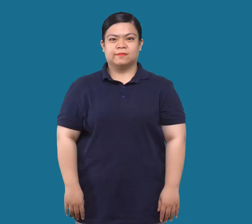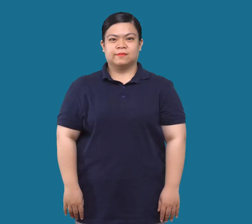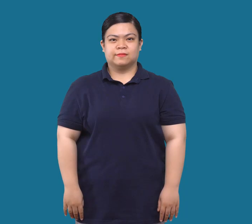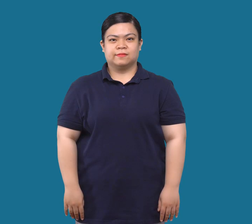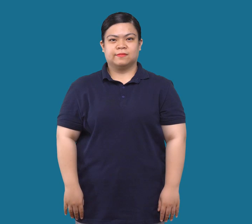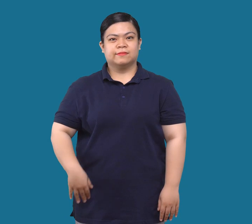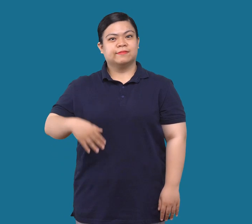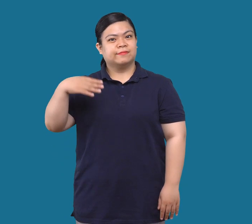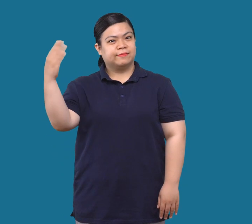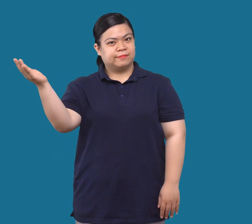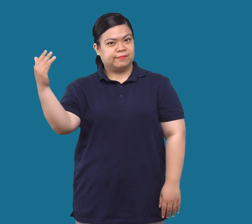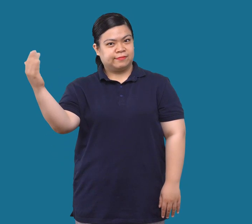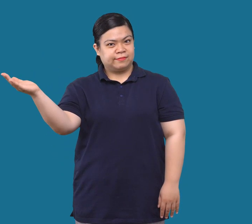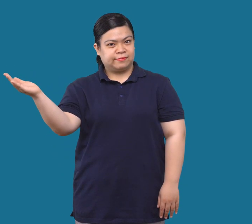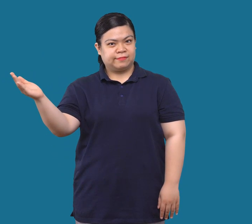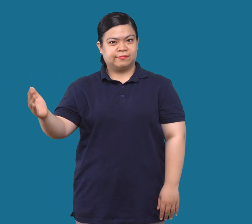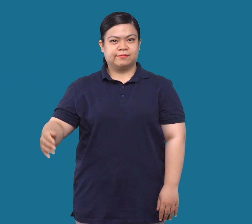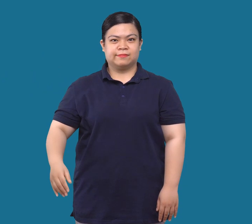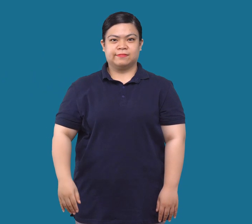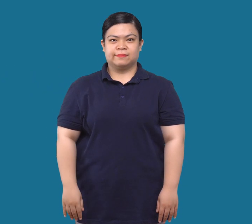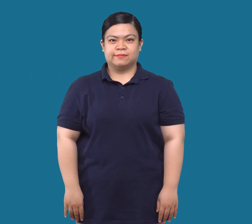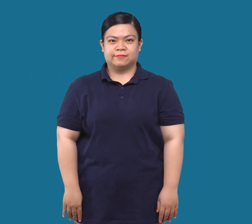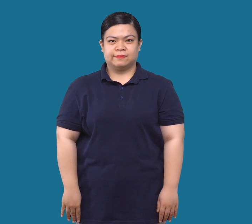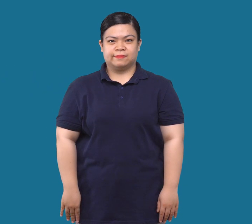tay phải